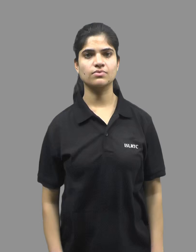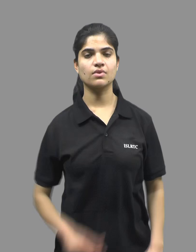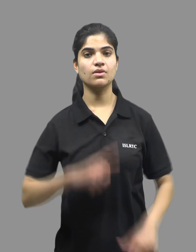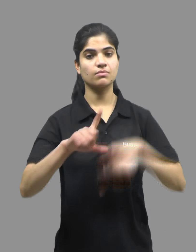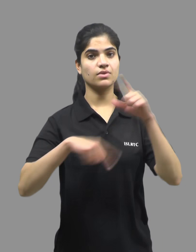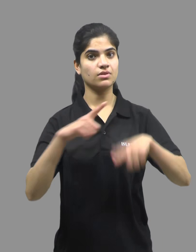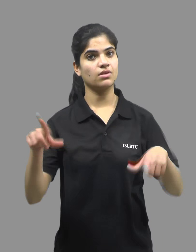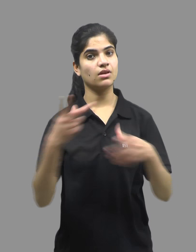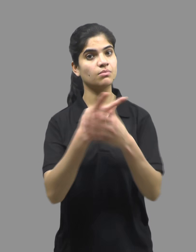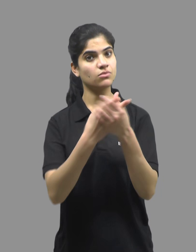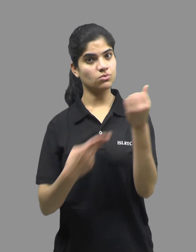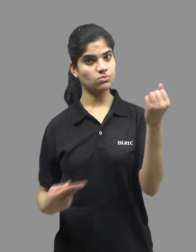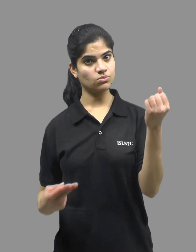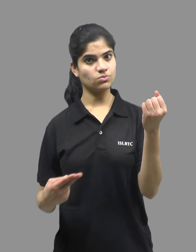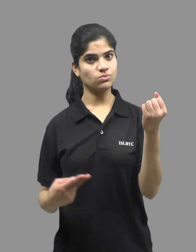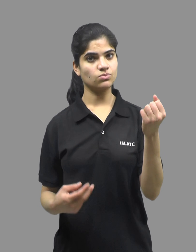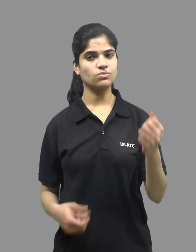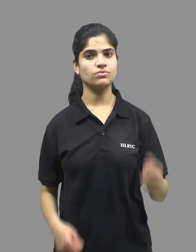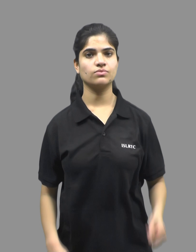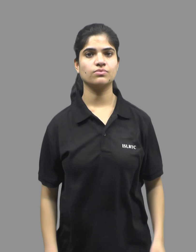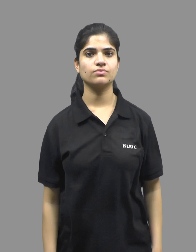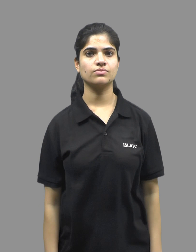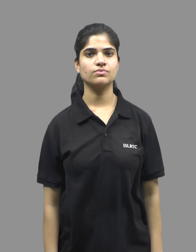Bilingual